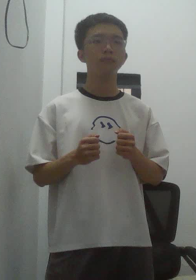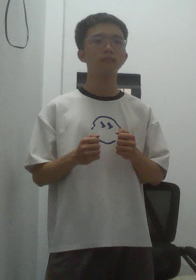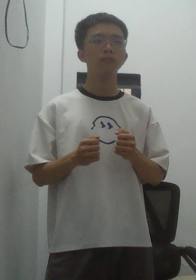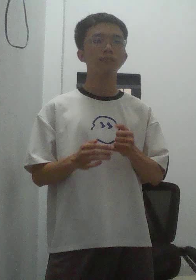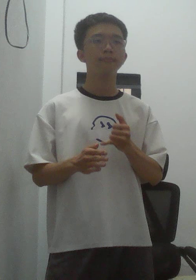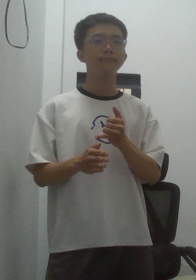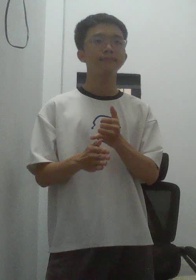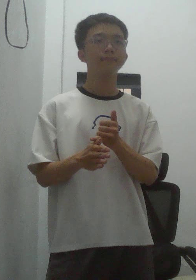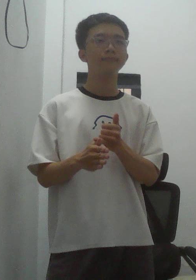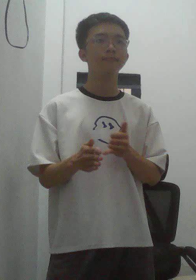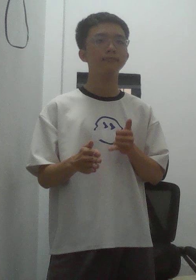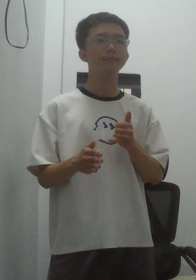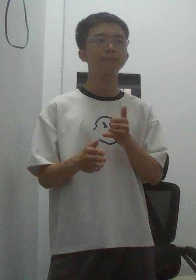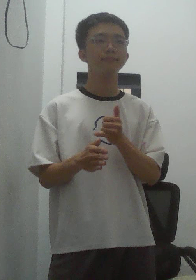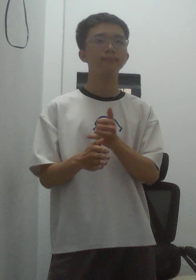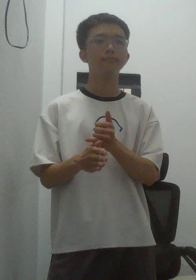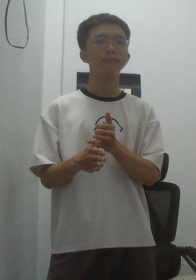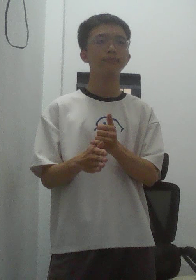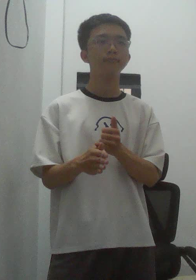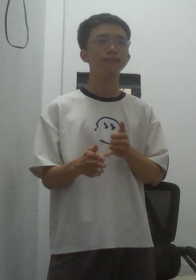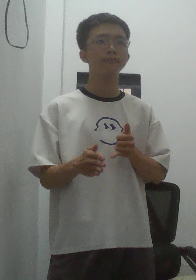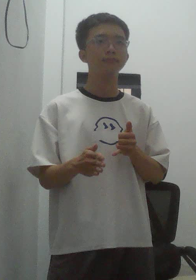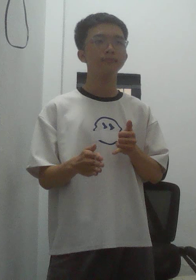cuoi thang